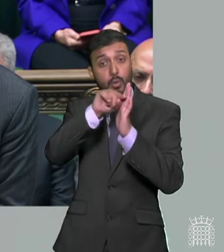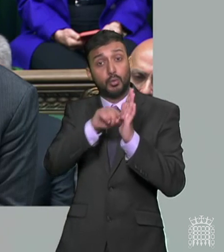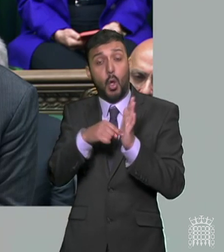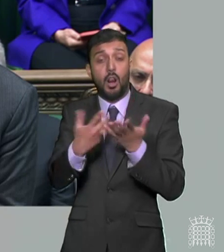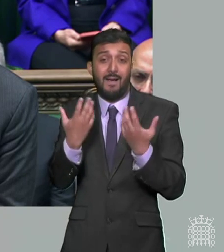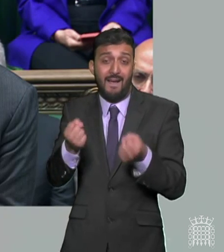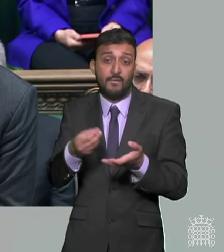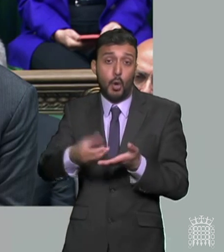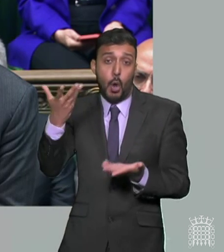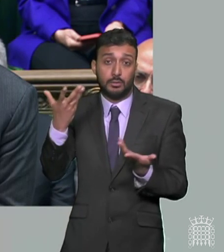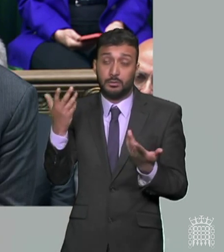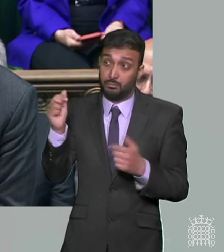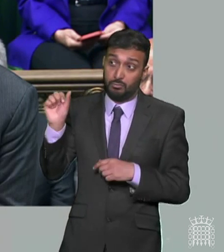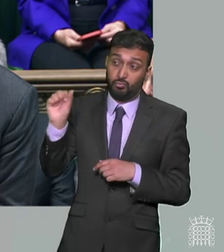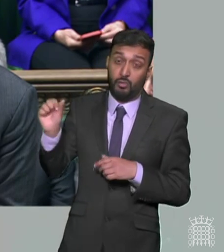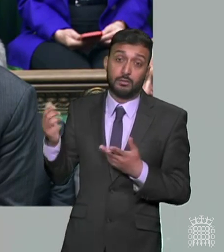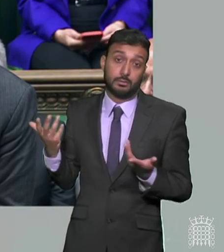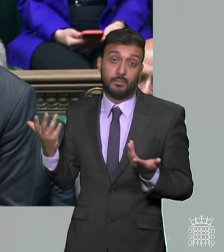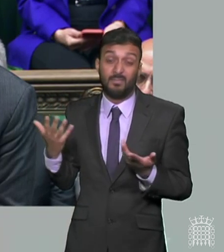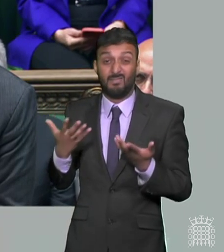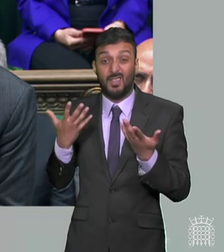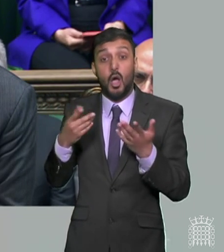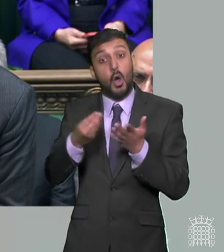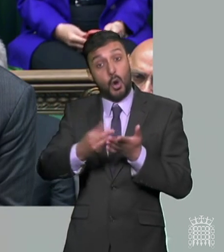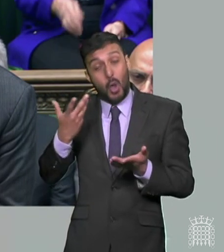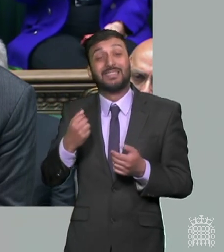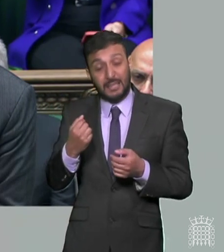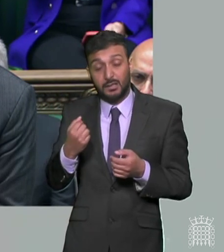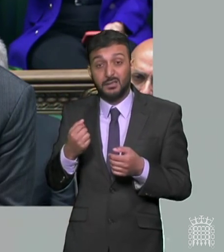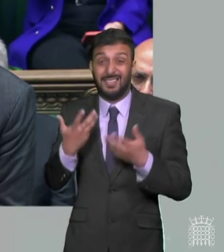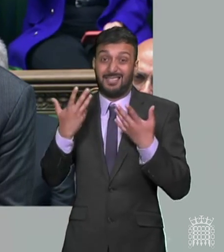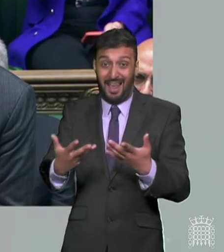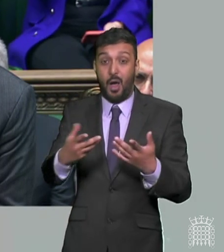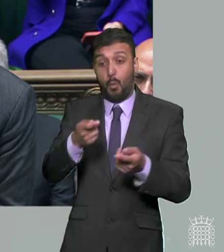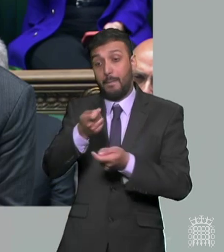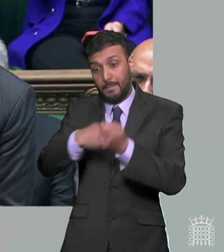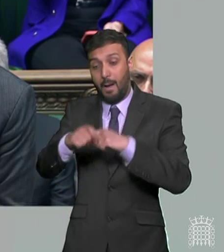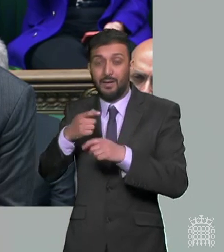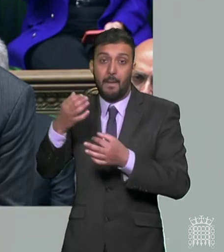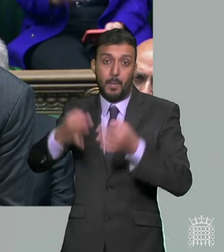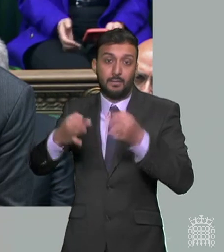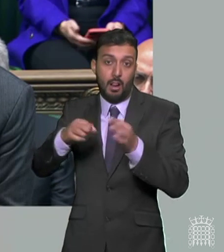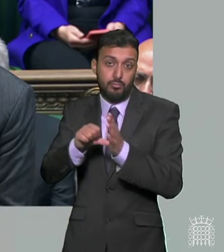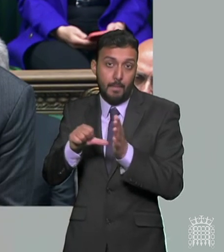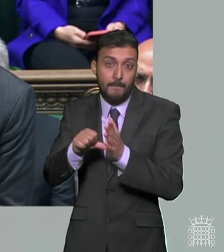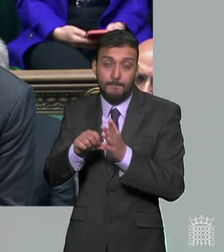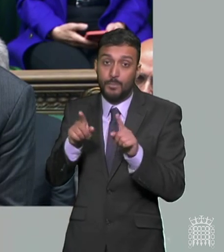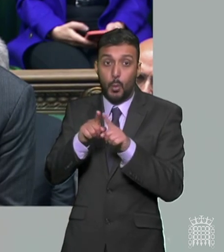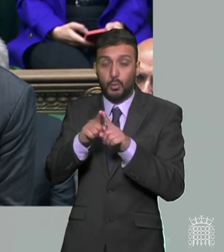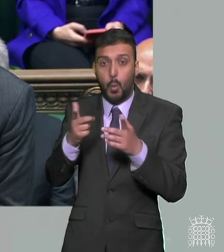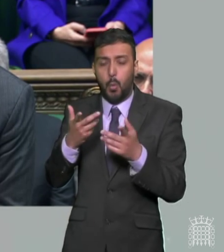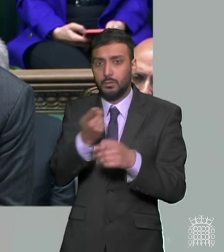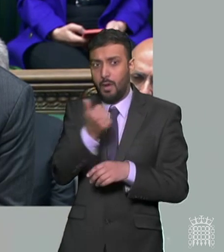That is also now turning into a political problem, and an imbalance in sentiment about it.